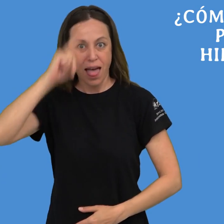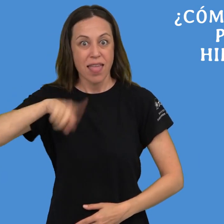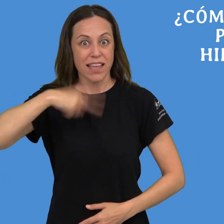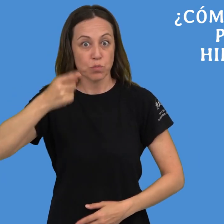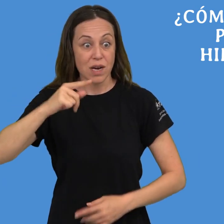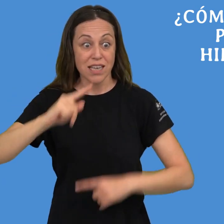despues